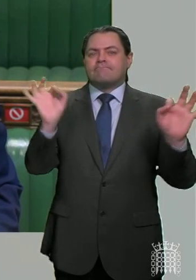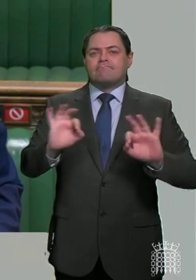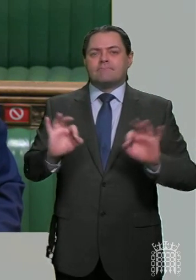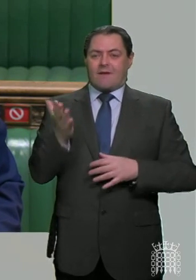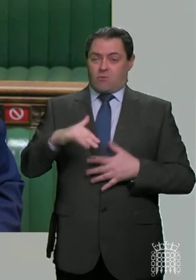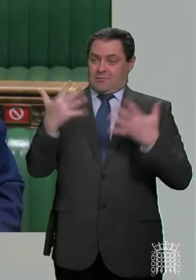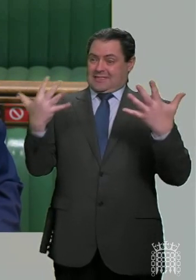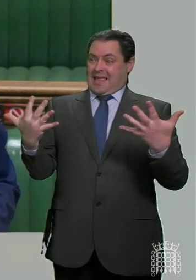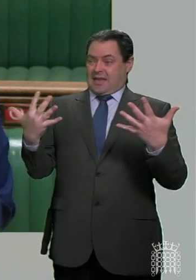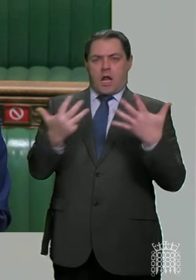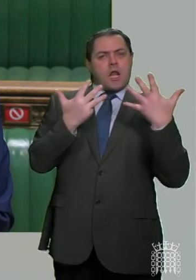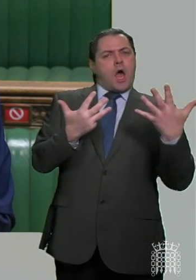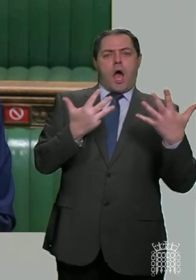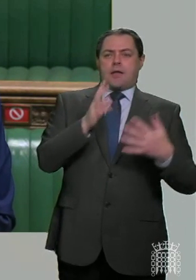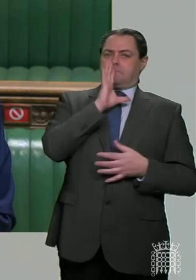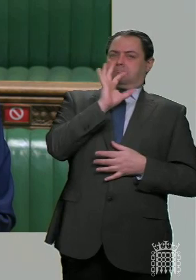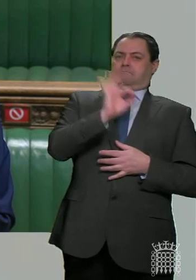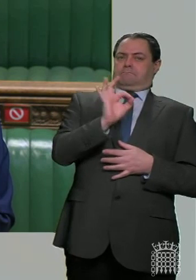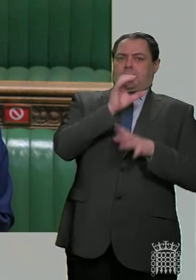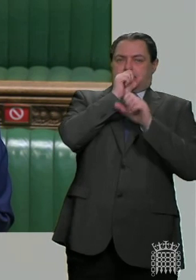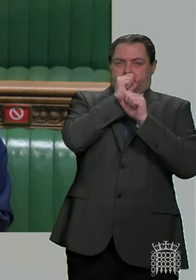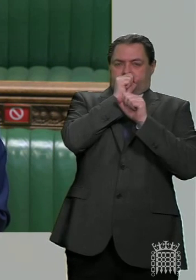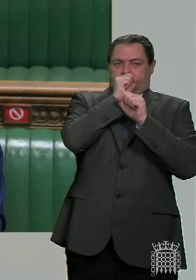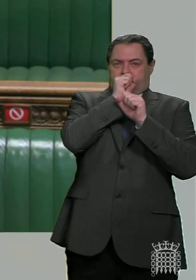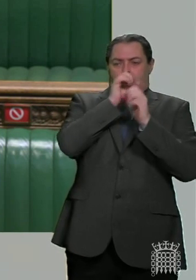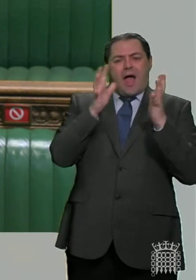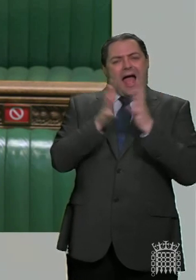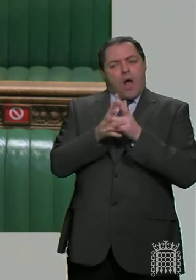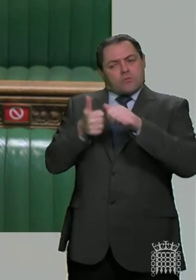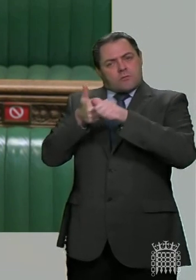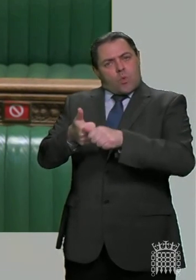We have to improve the support that is provided for victims.